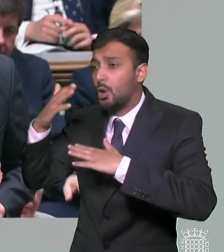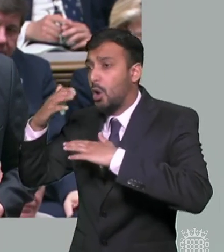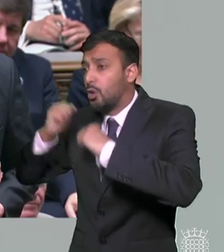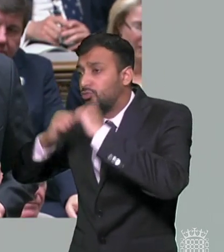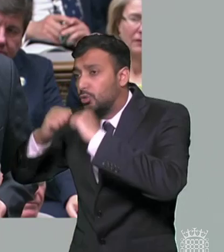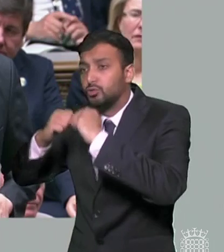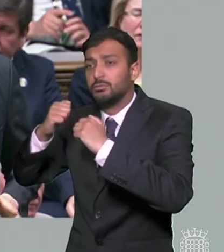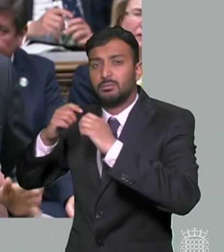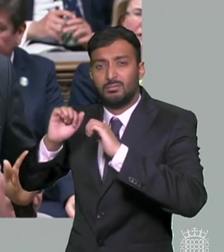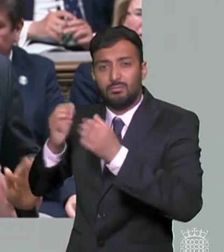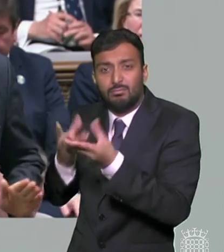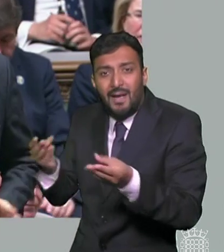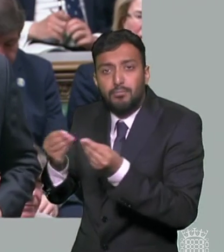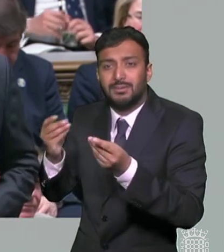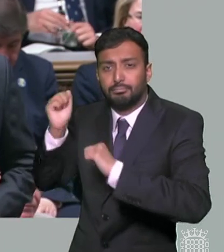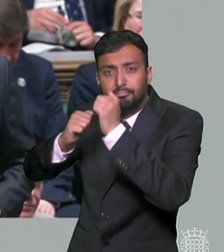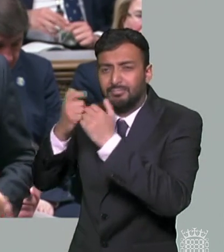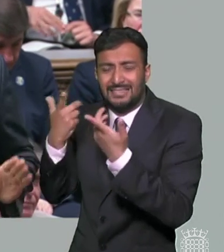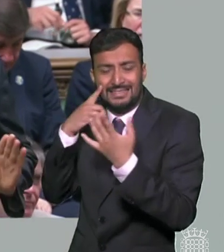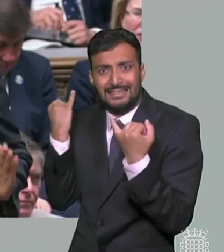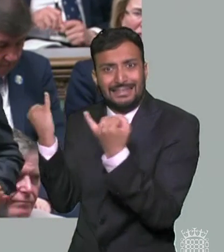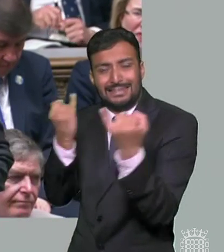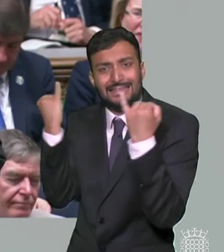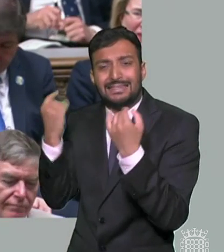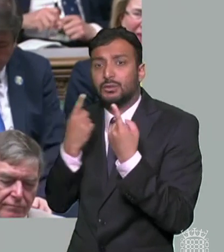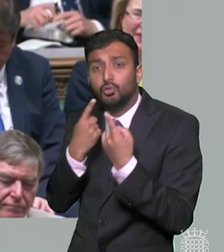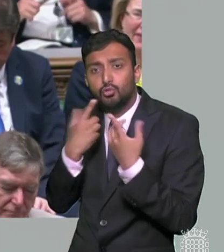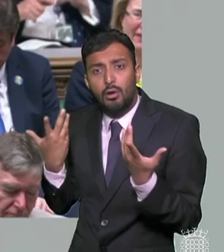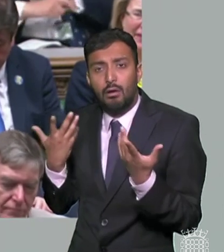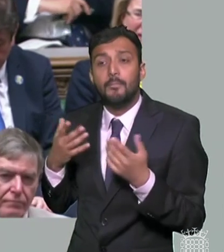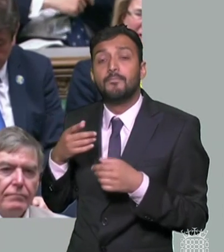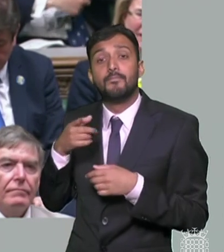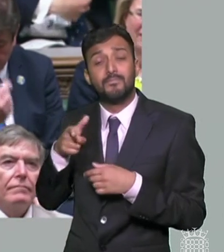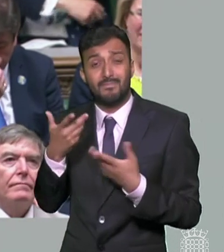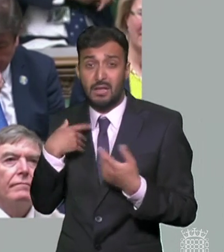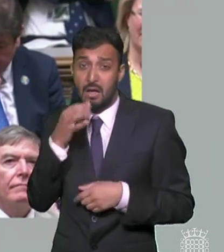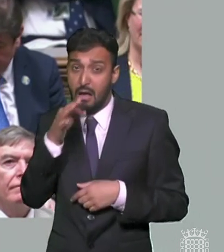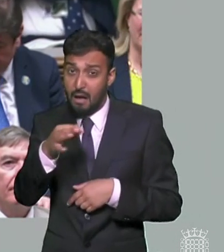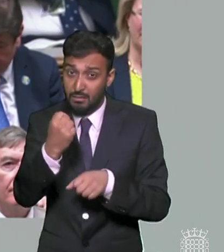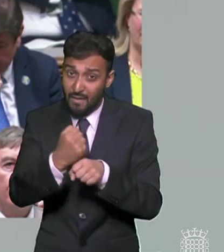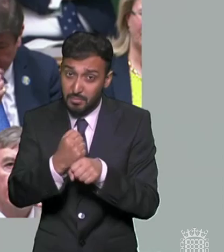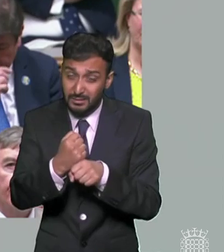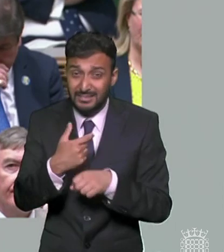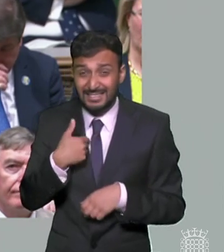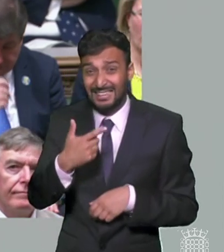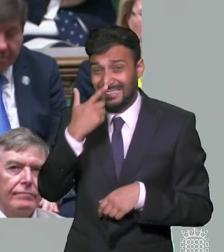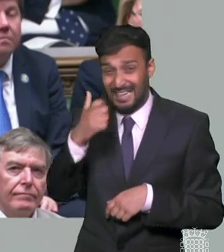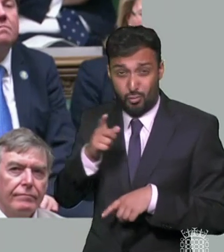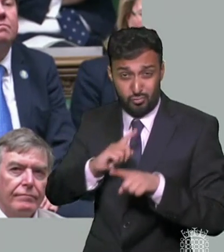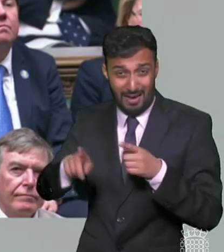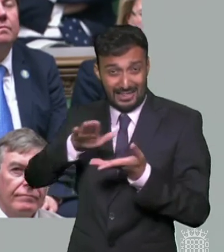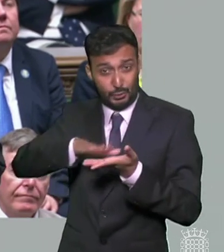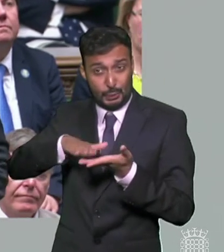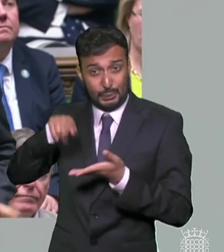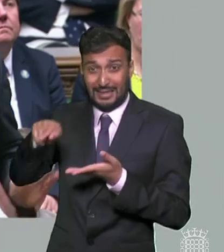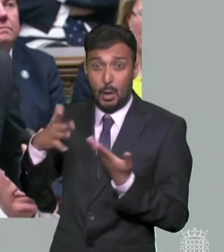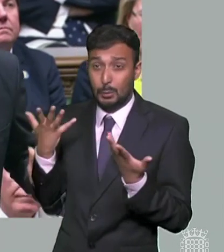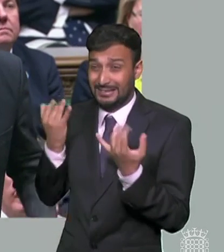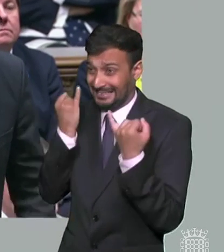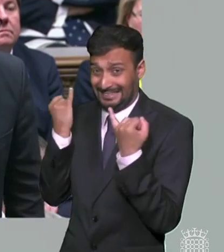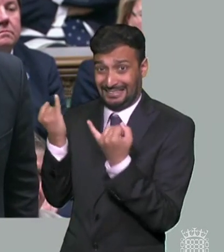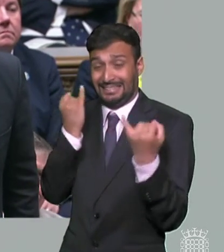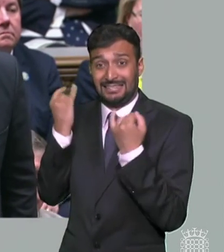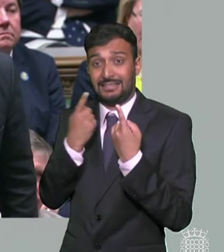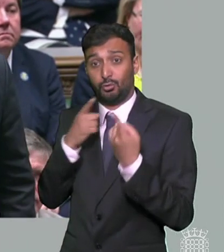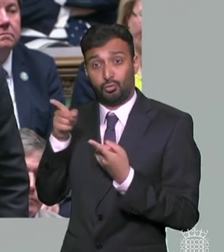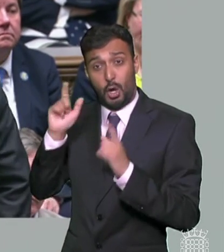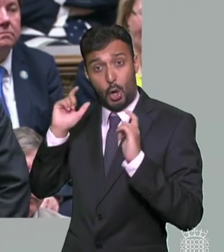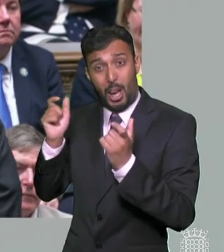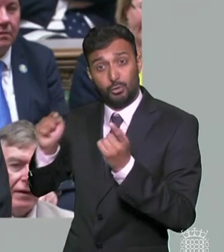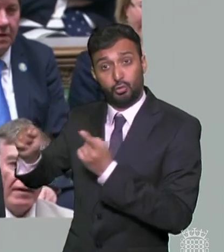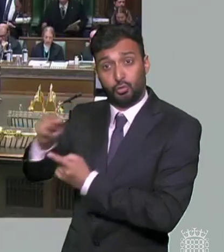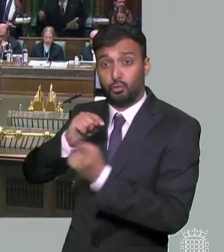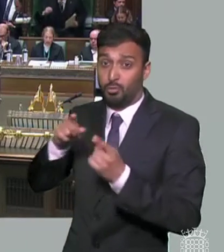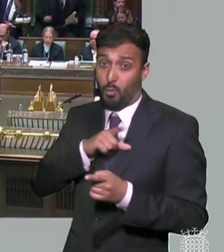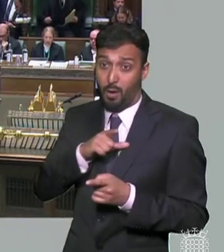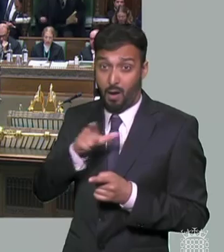Will my right honourable Friend ensure that the Government come up with a cross-departmental strategy to address this staffing crisis in our further education colleges, which could undermine the levelling-up agenda?